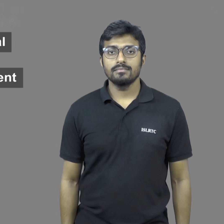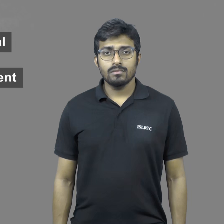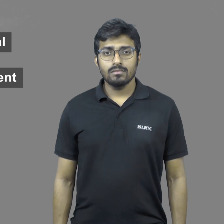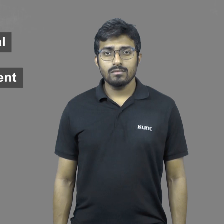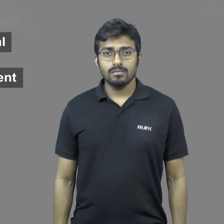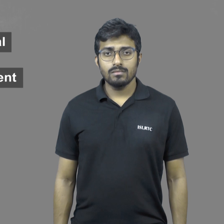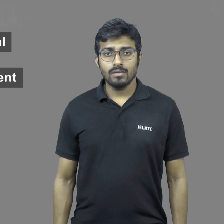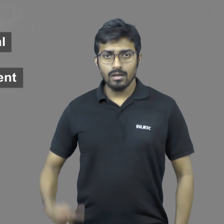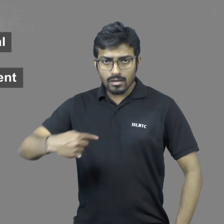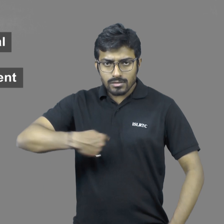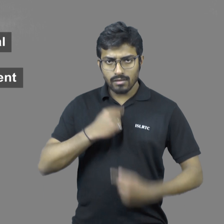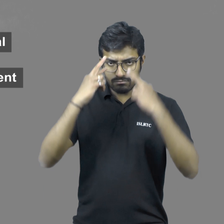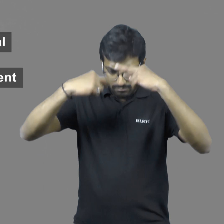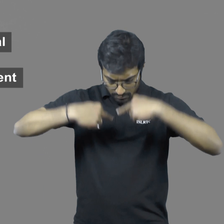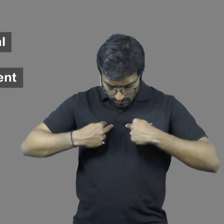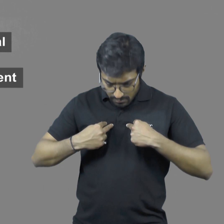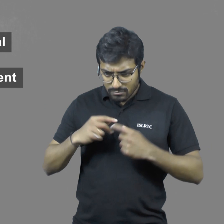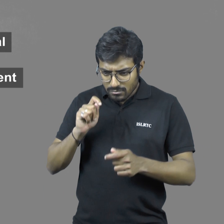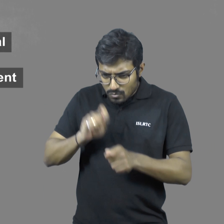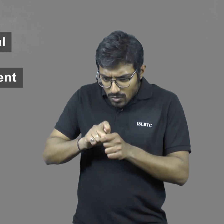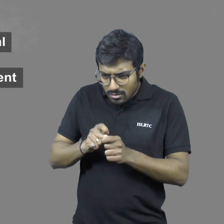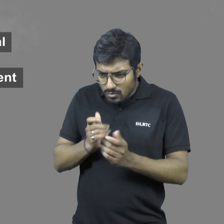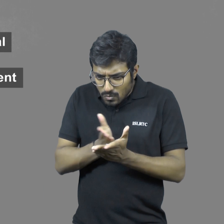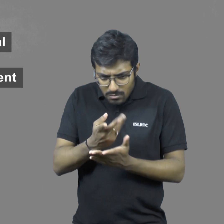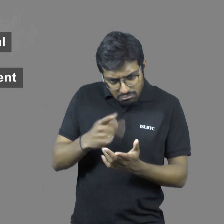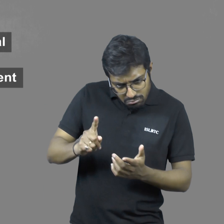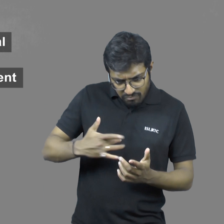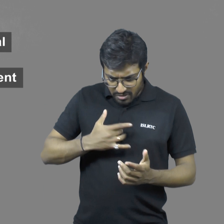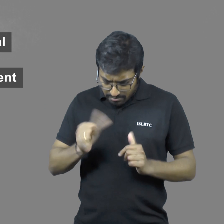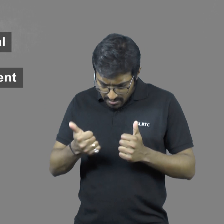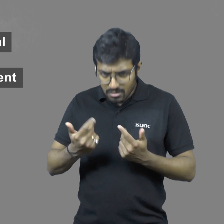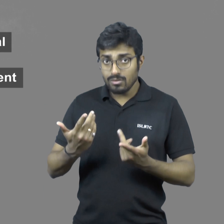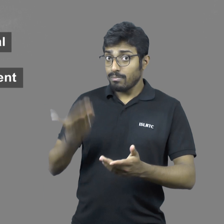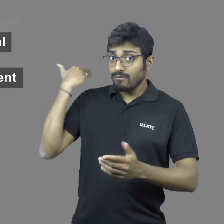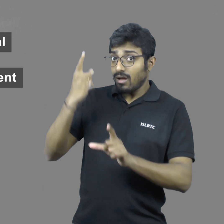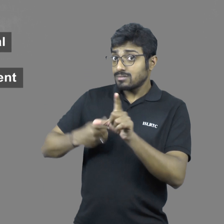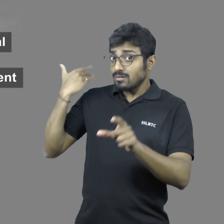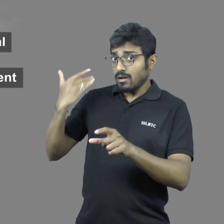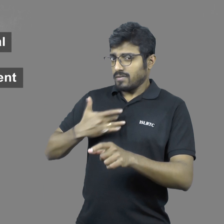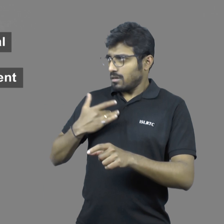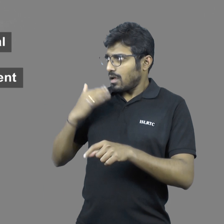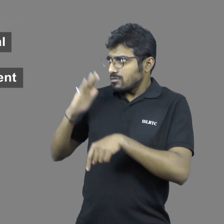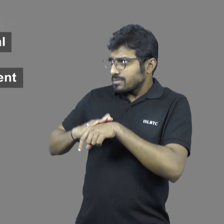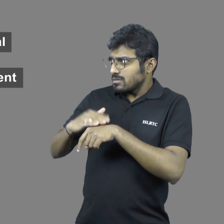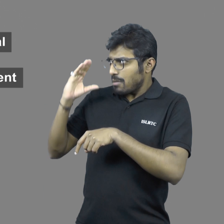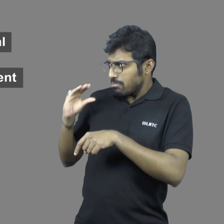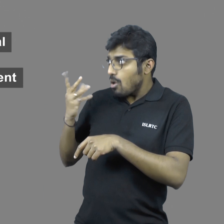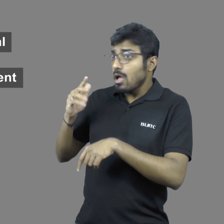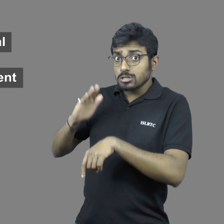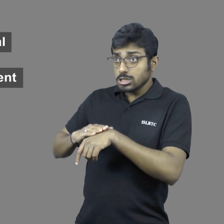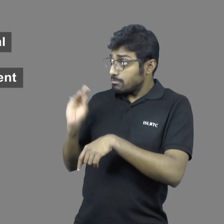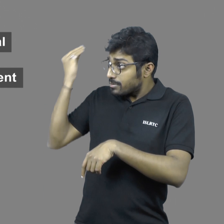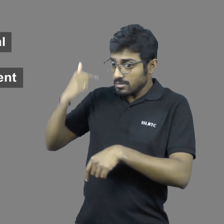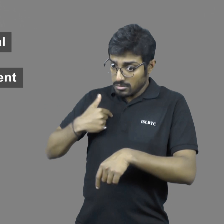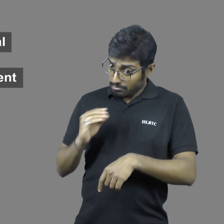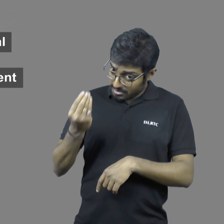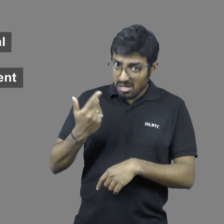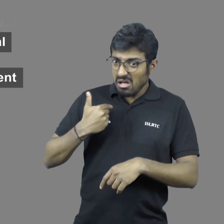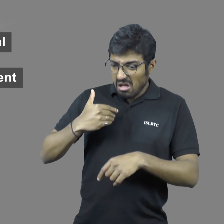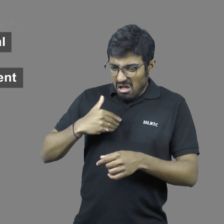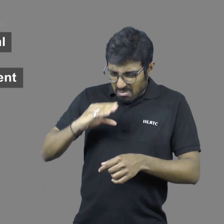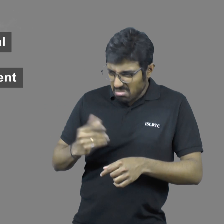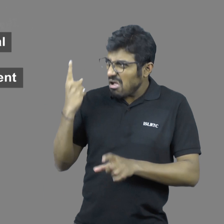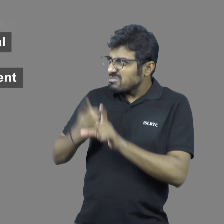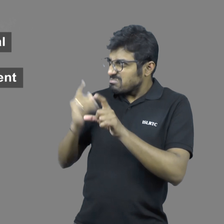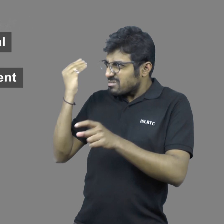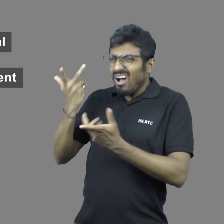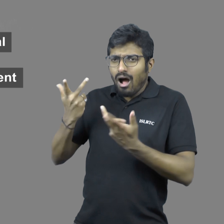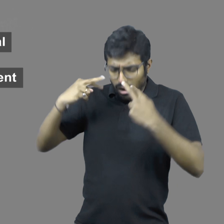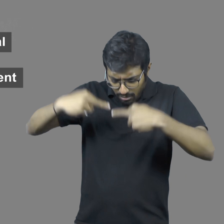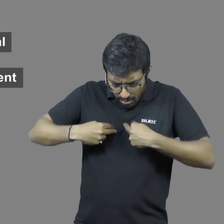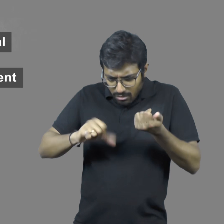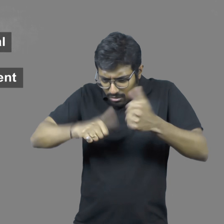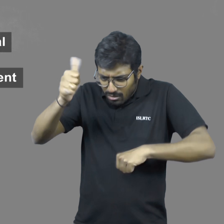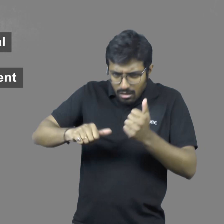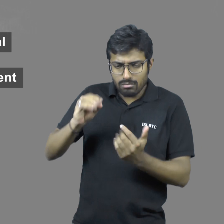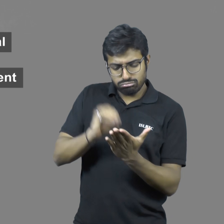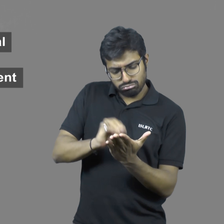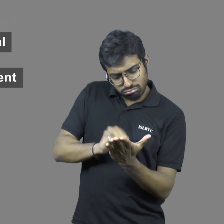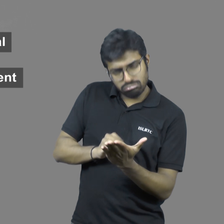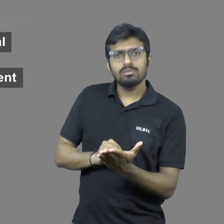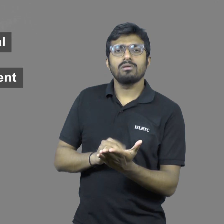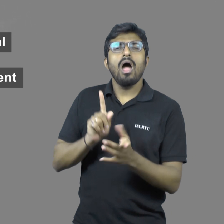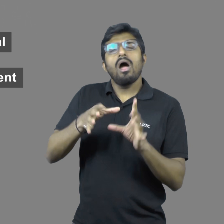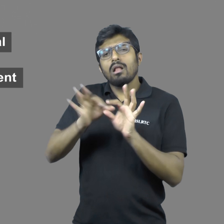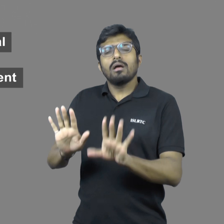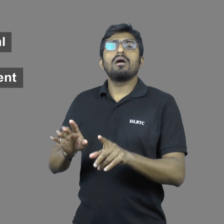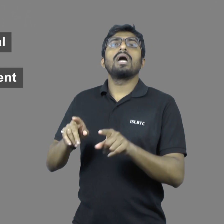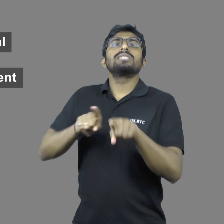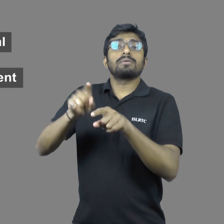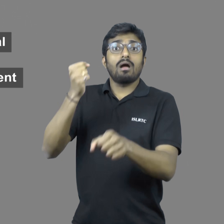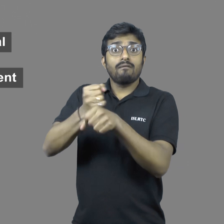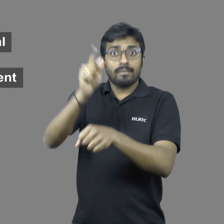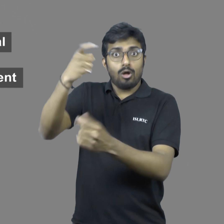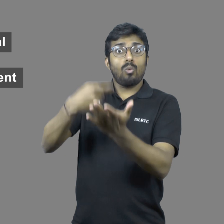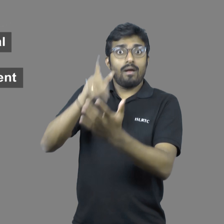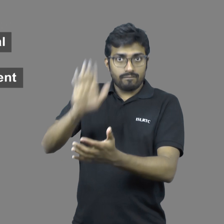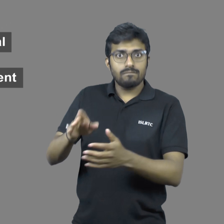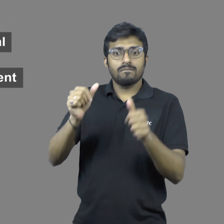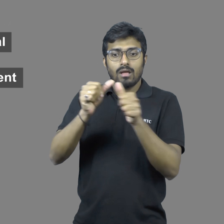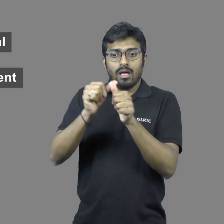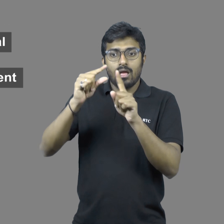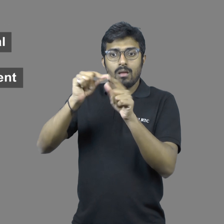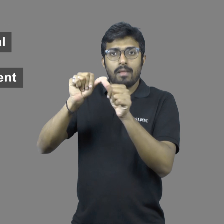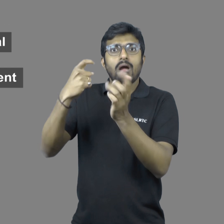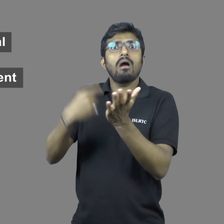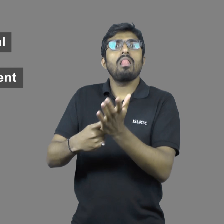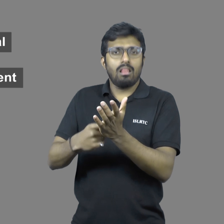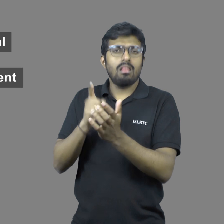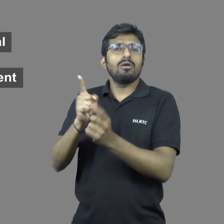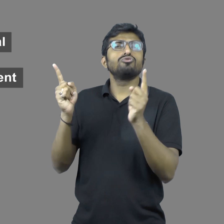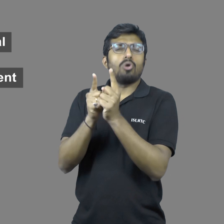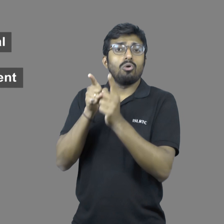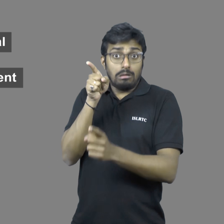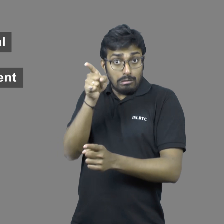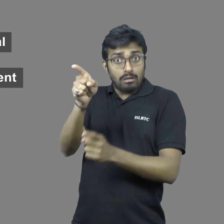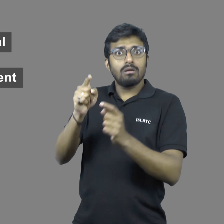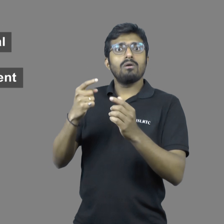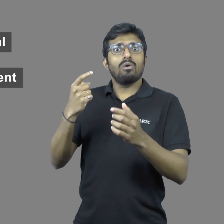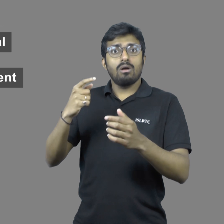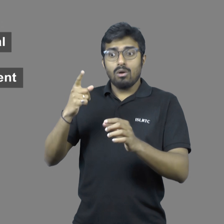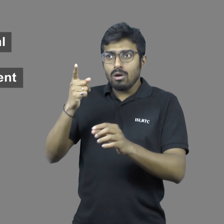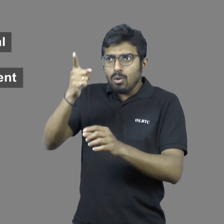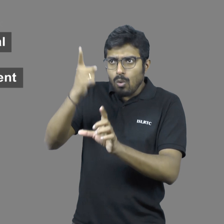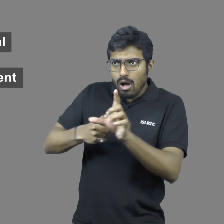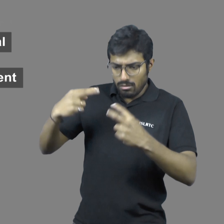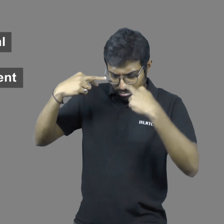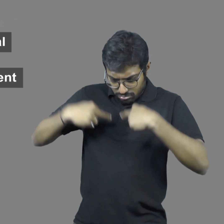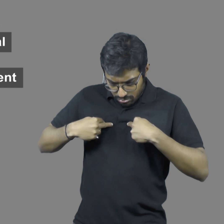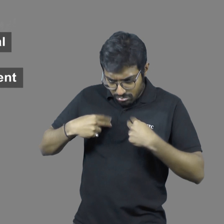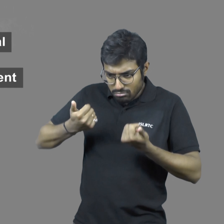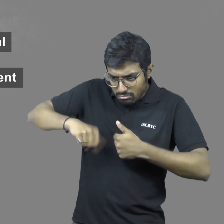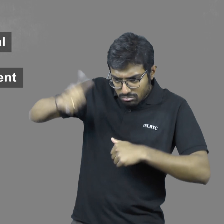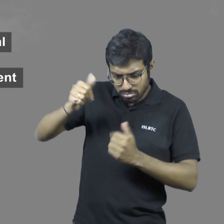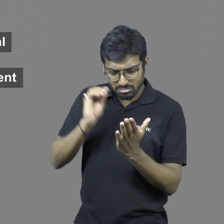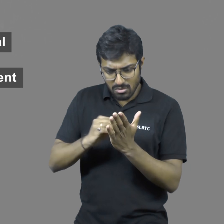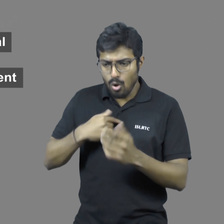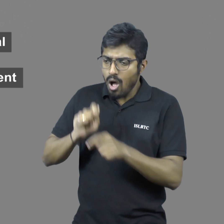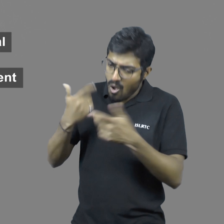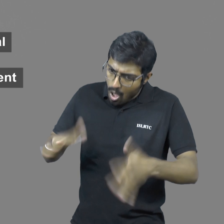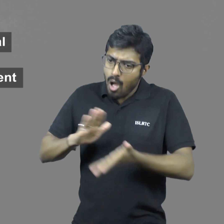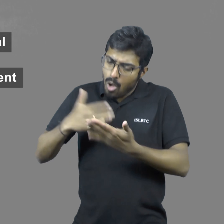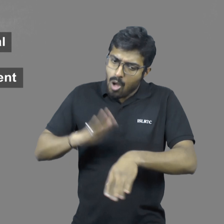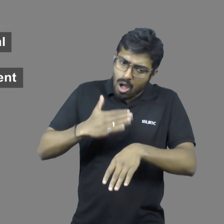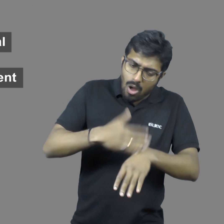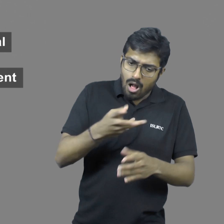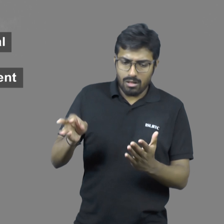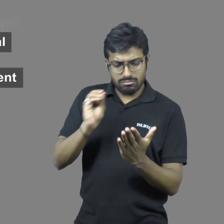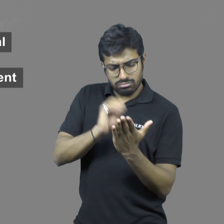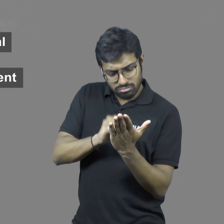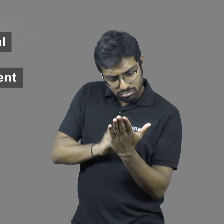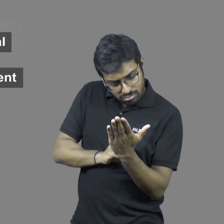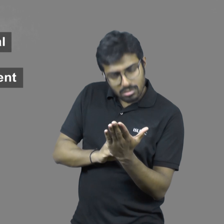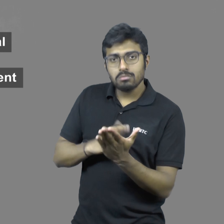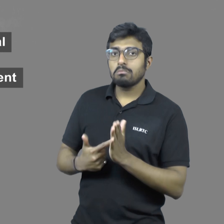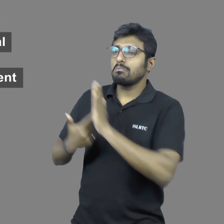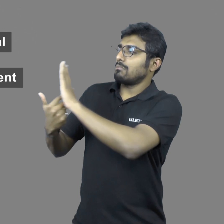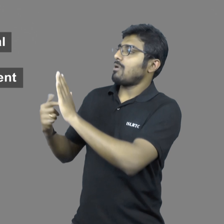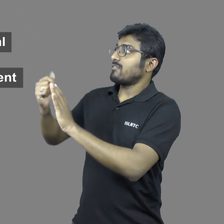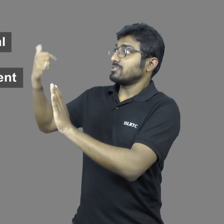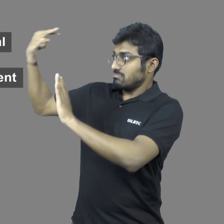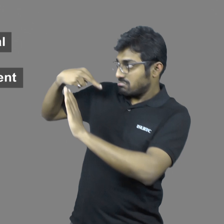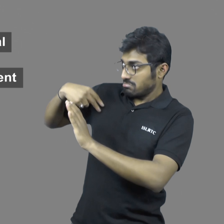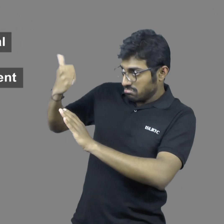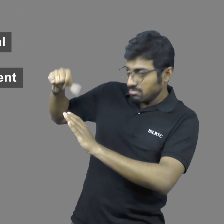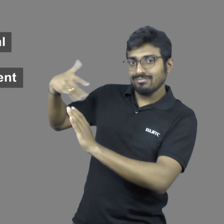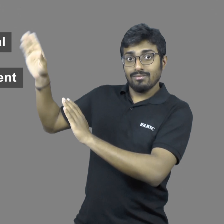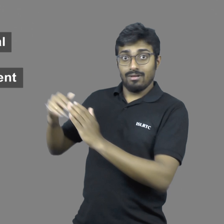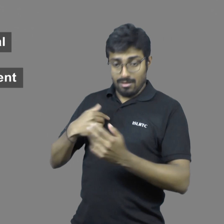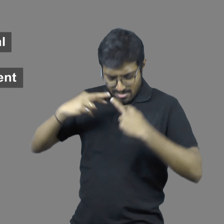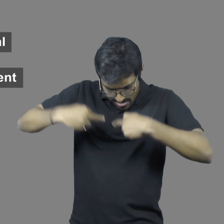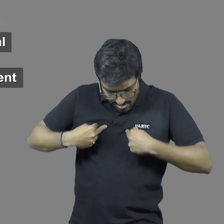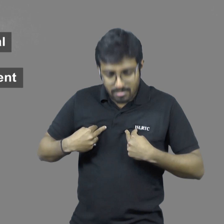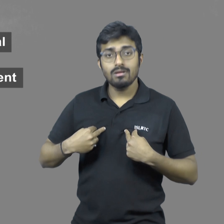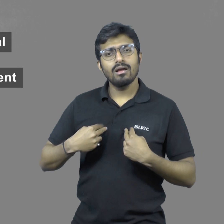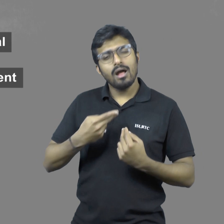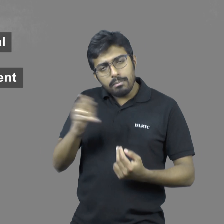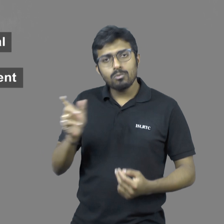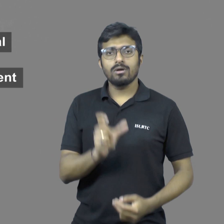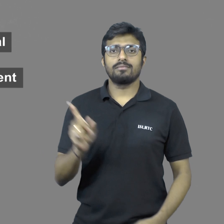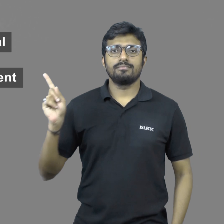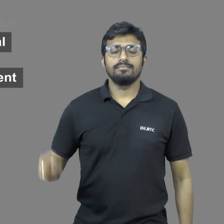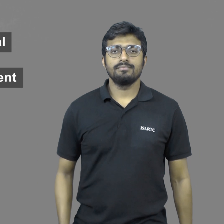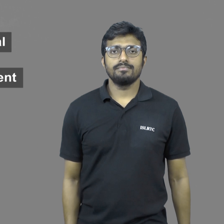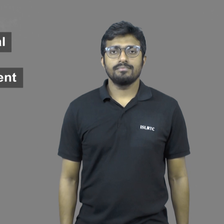Self Appraisal or Self Assessment